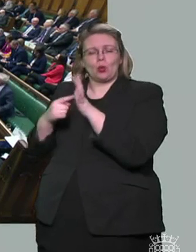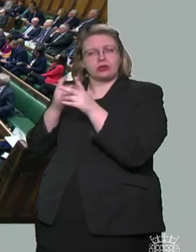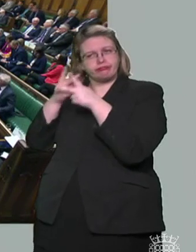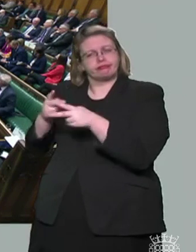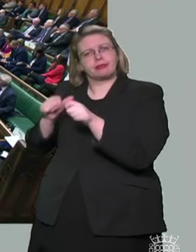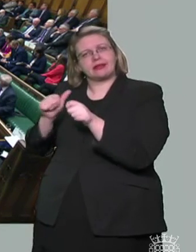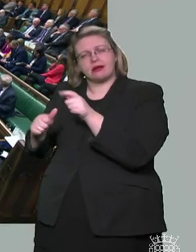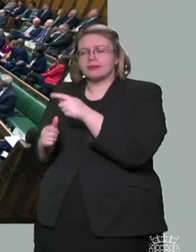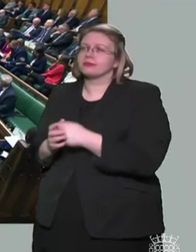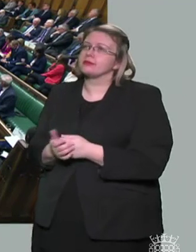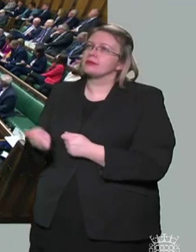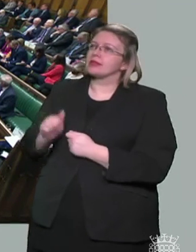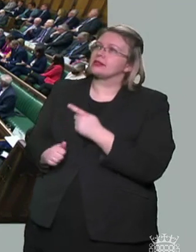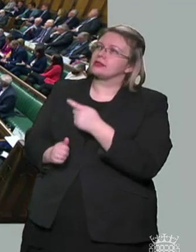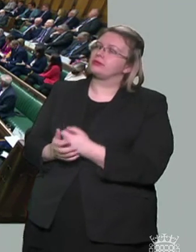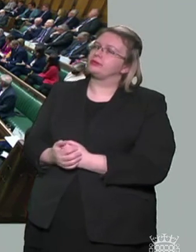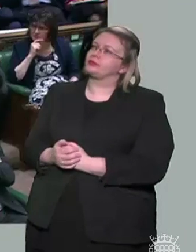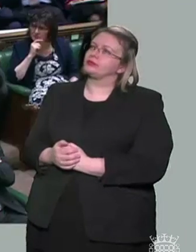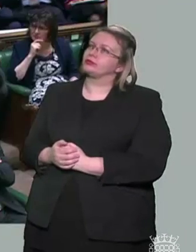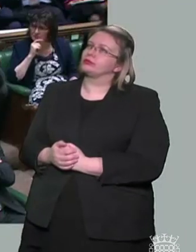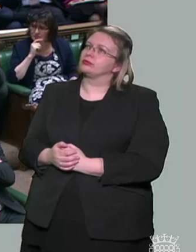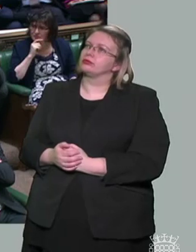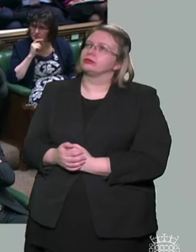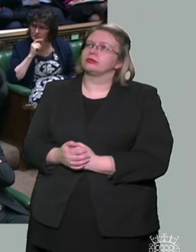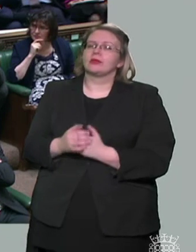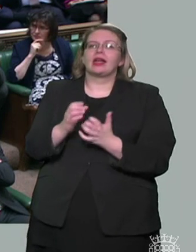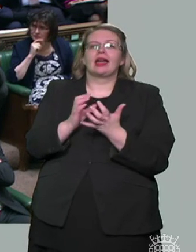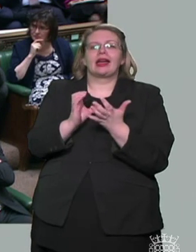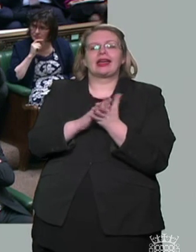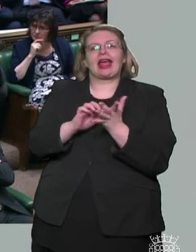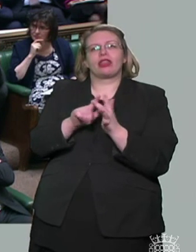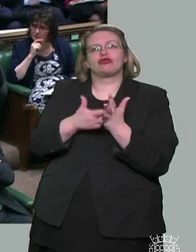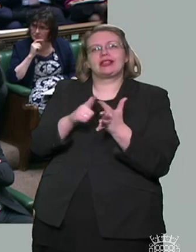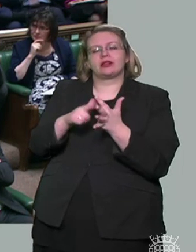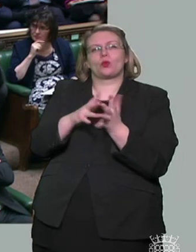Gas and electric prices and bills are through the roof.